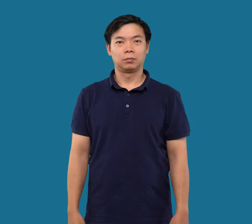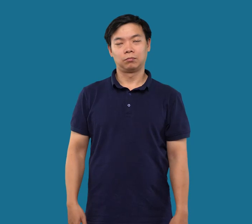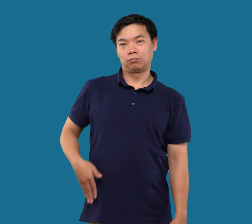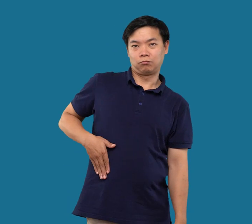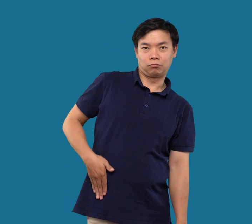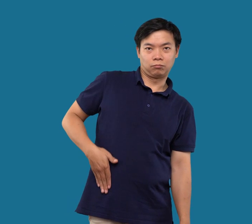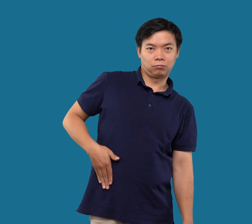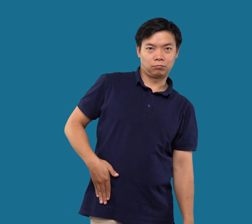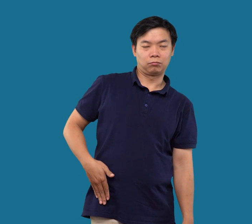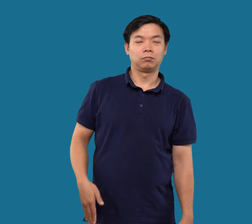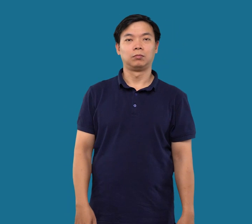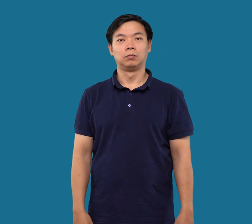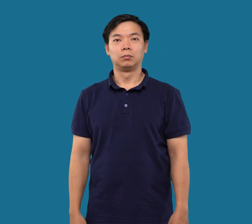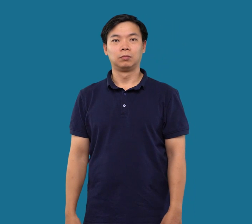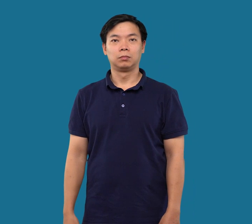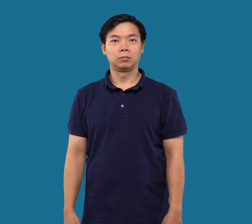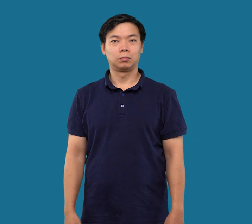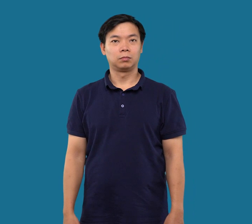vạt áo